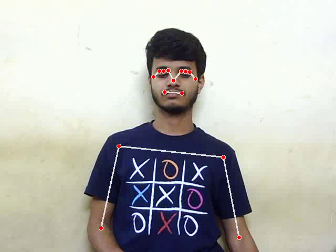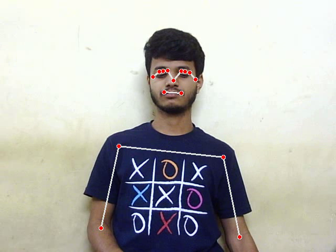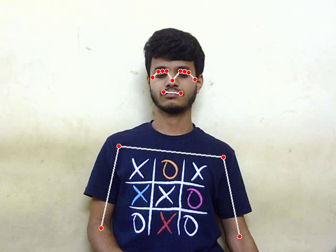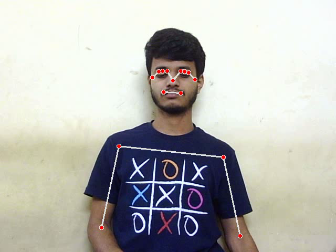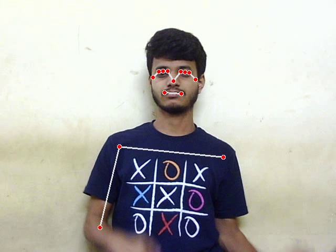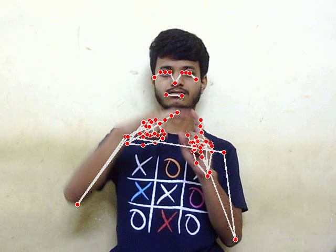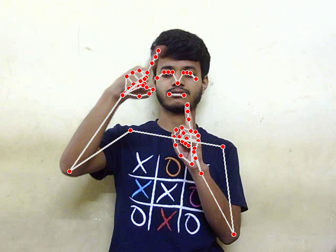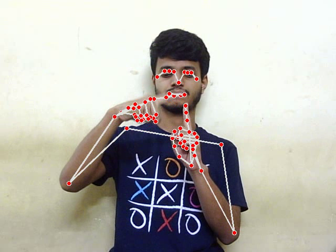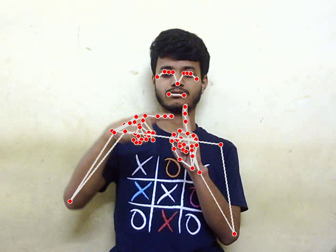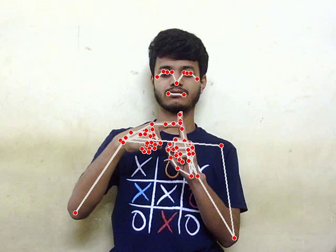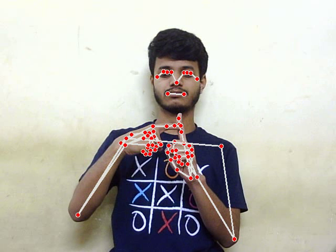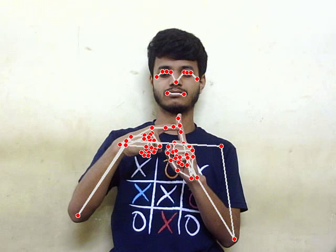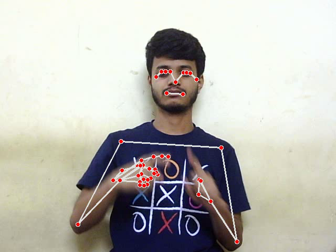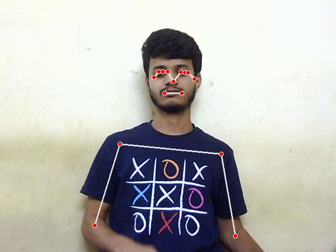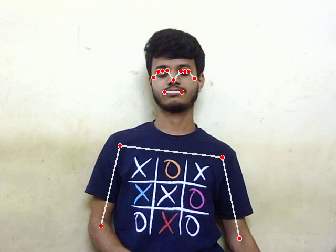when